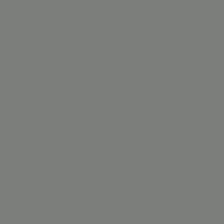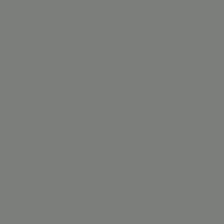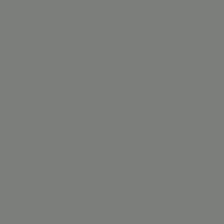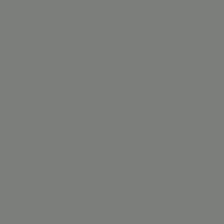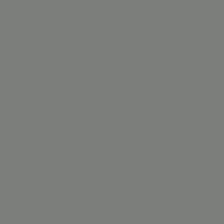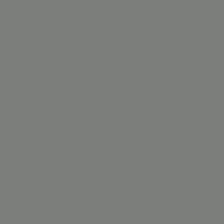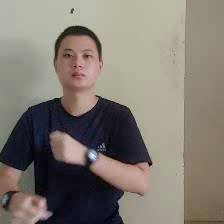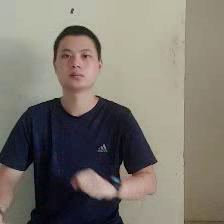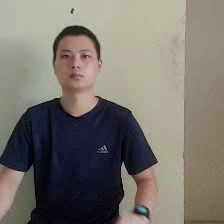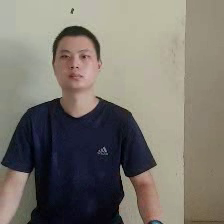Cám dỗ